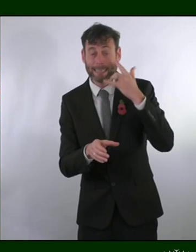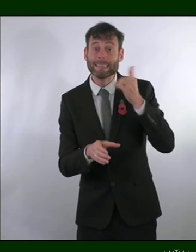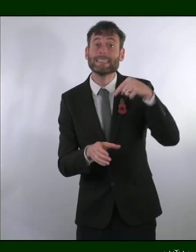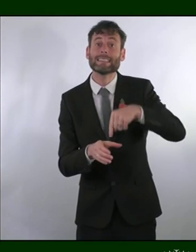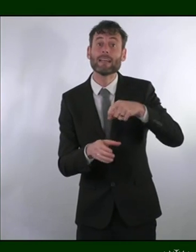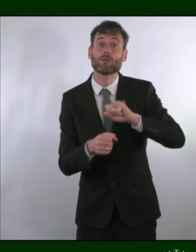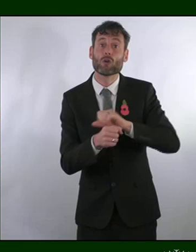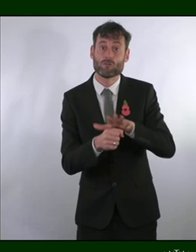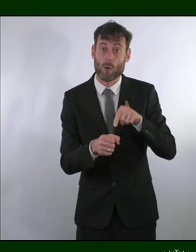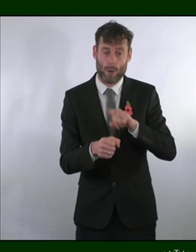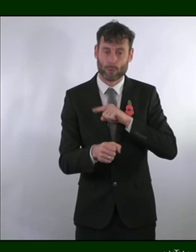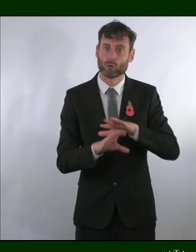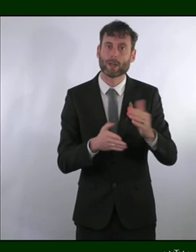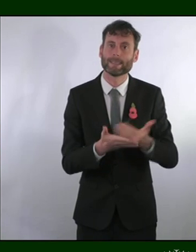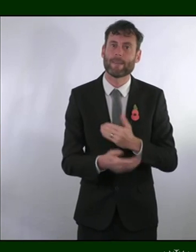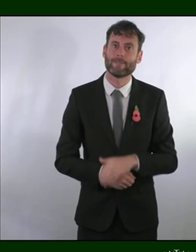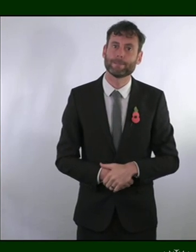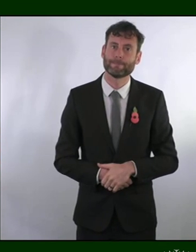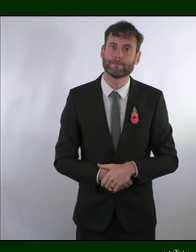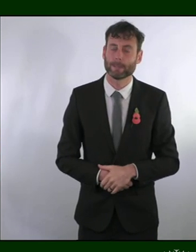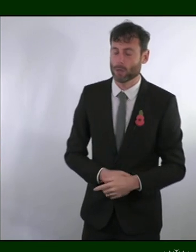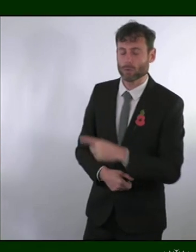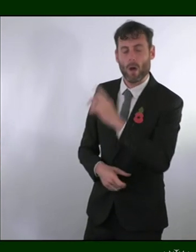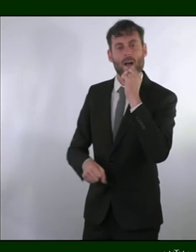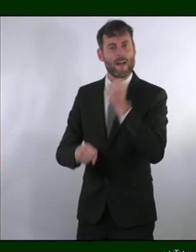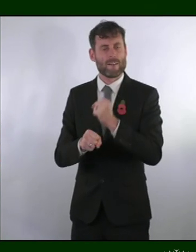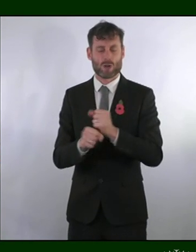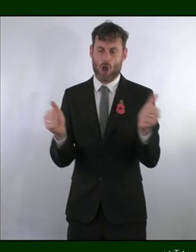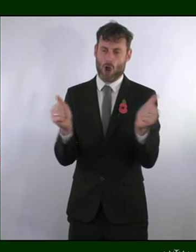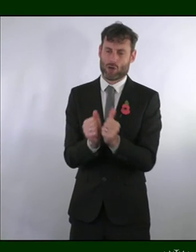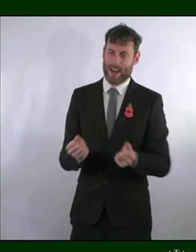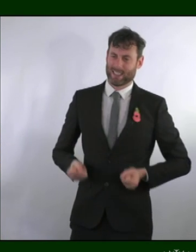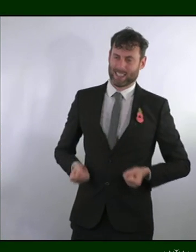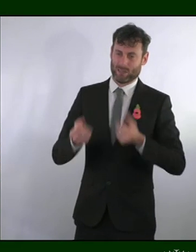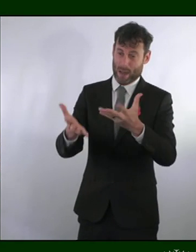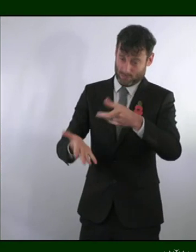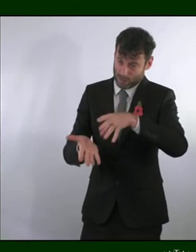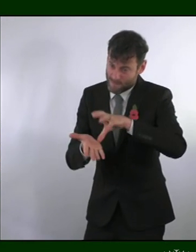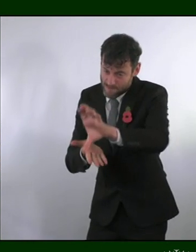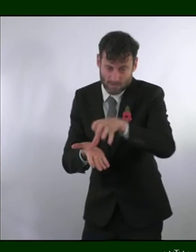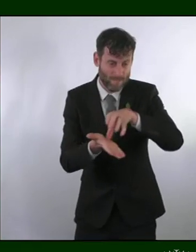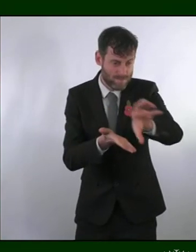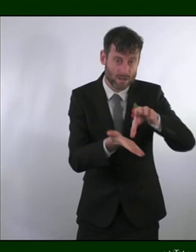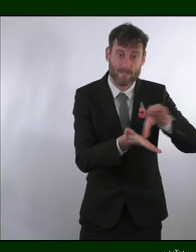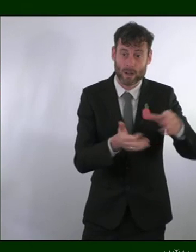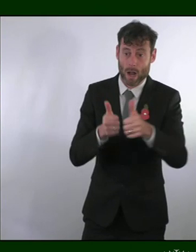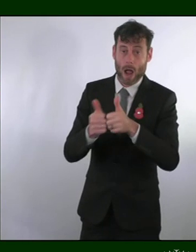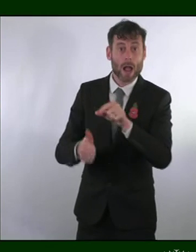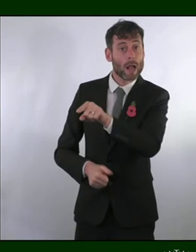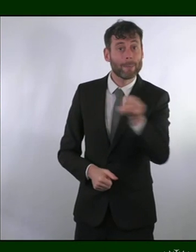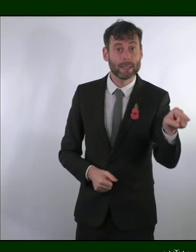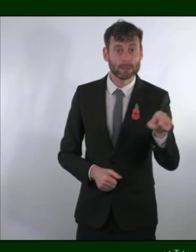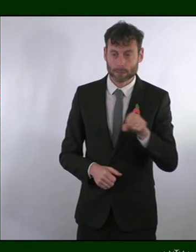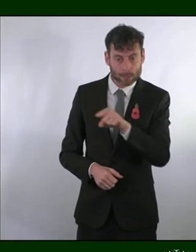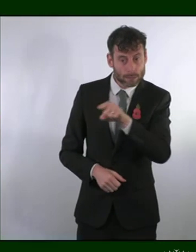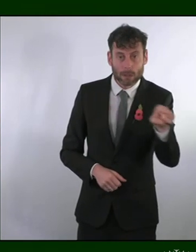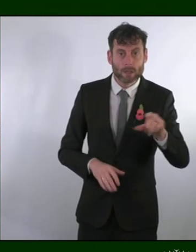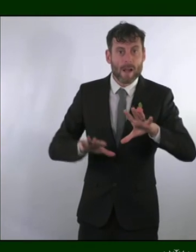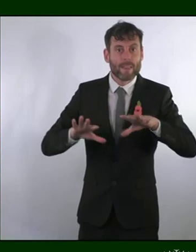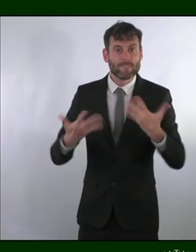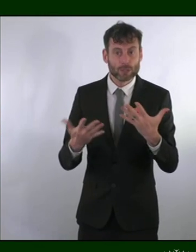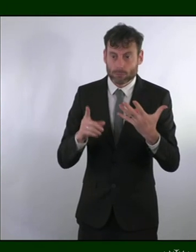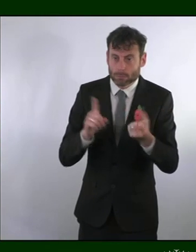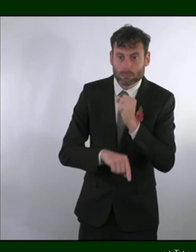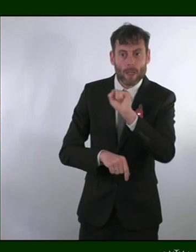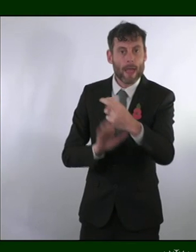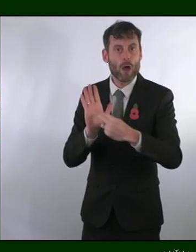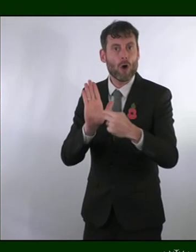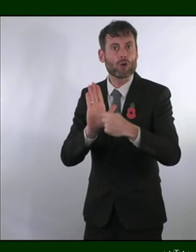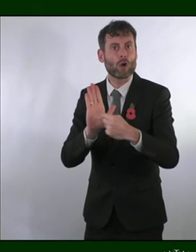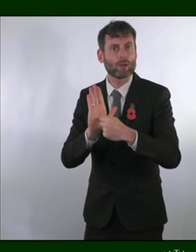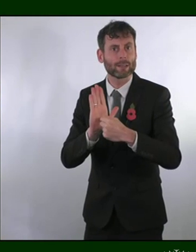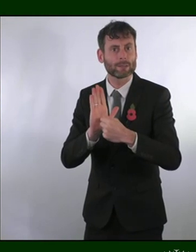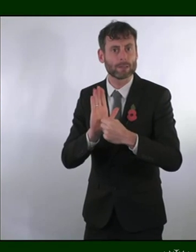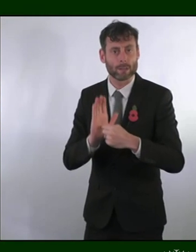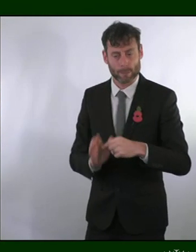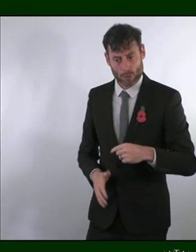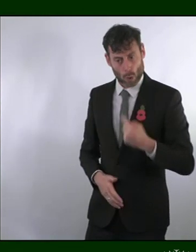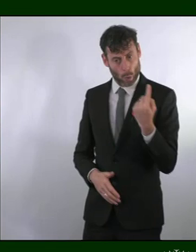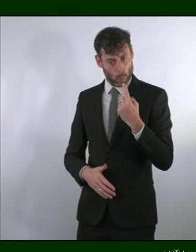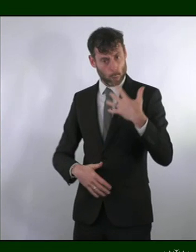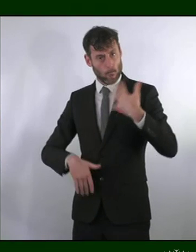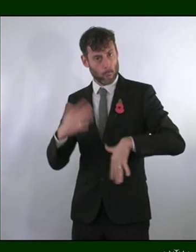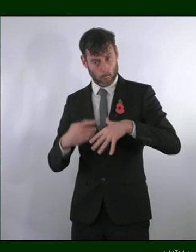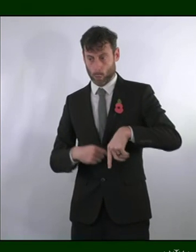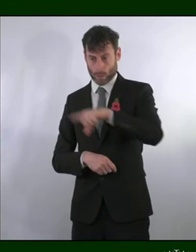There is a sharp contrast between the way the Government spray money at companies that do not deliver and their reluctance to provide long-term support to businesses and working people at the sharp end of this crisis.